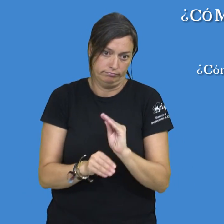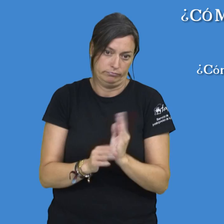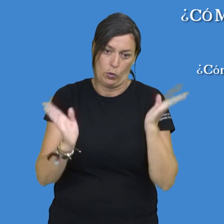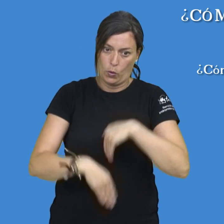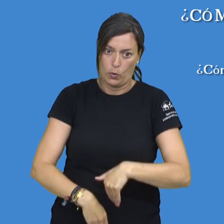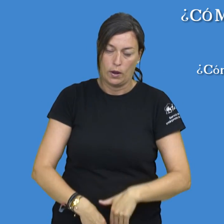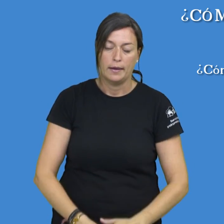haber no